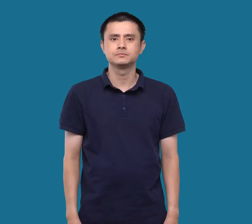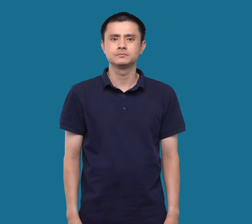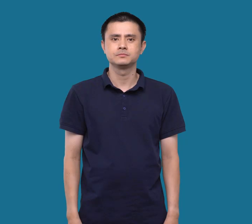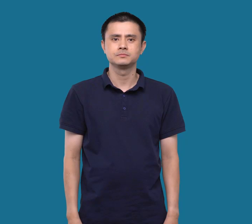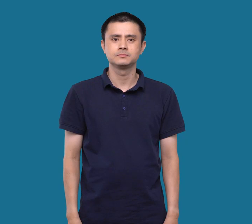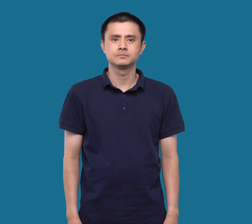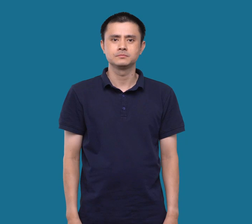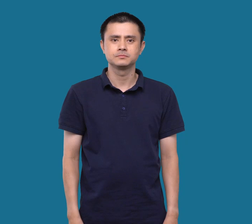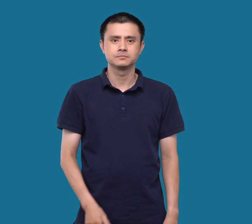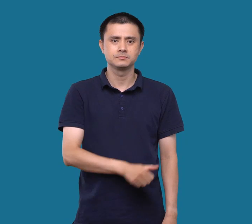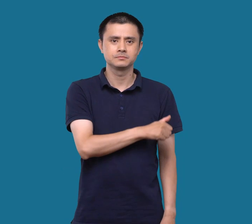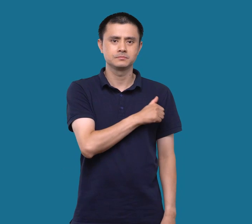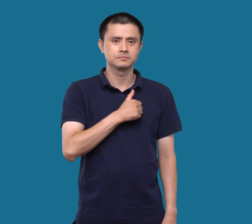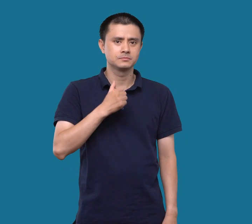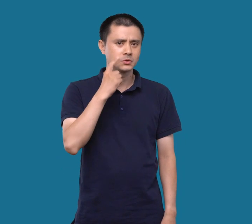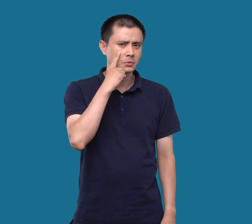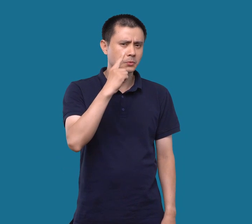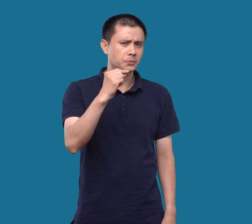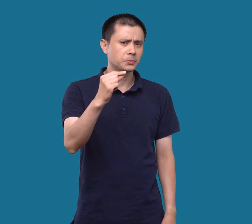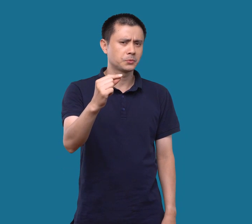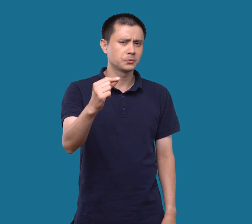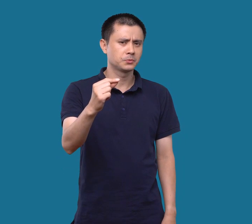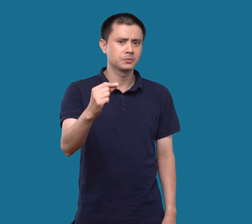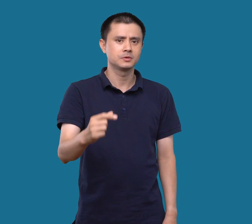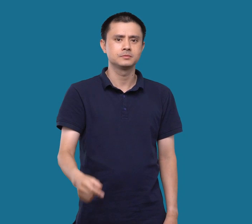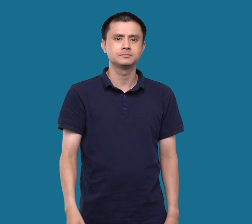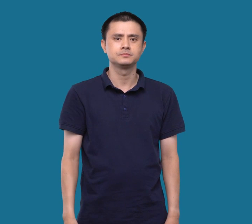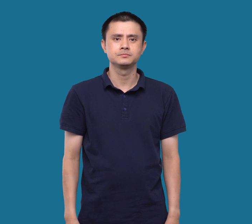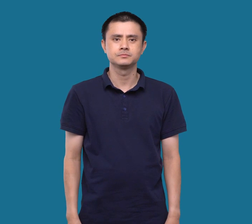người quen